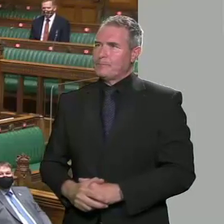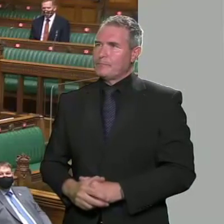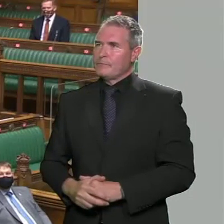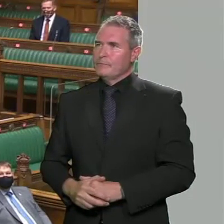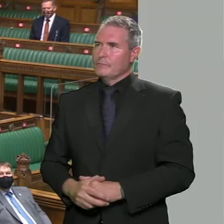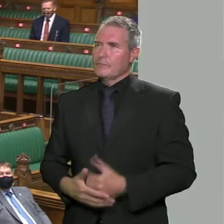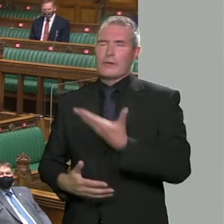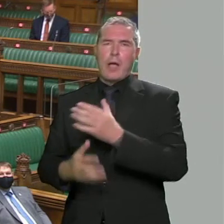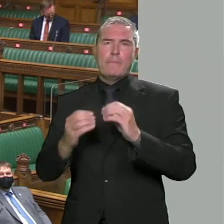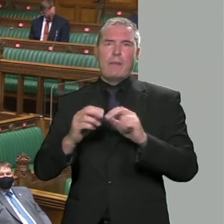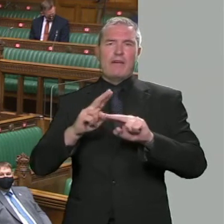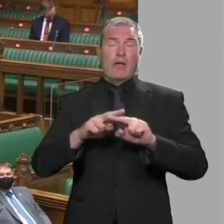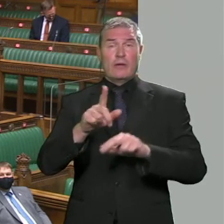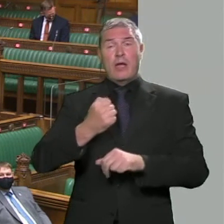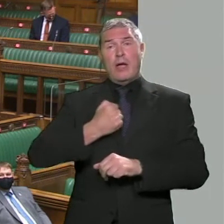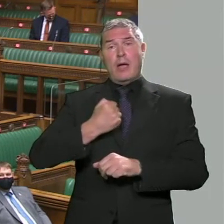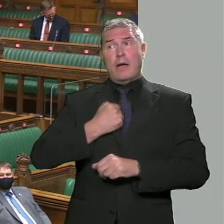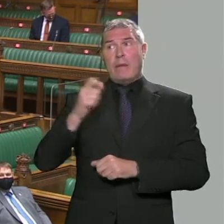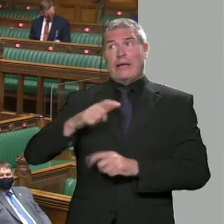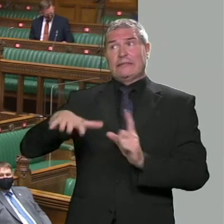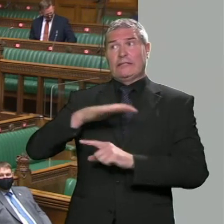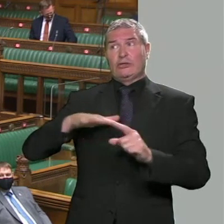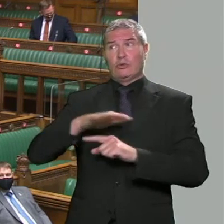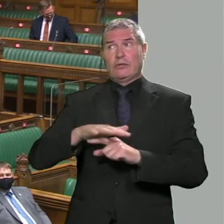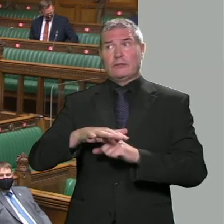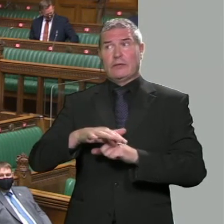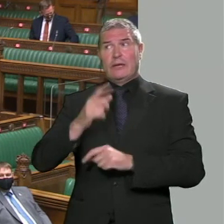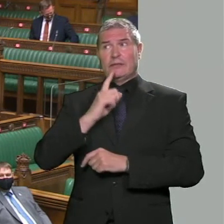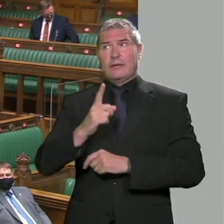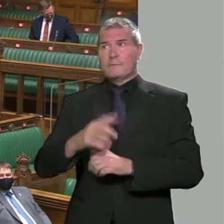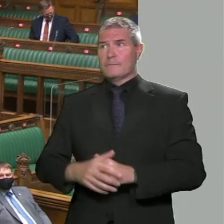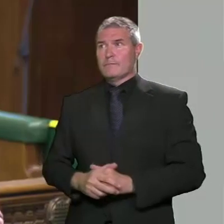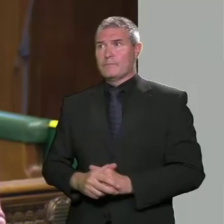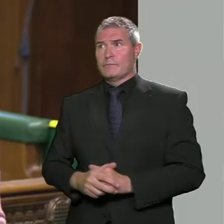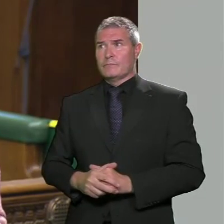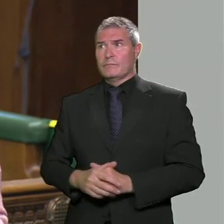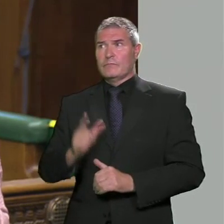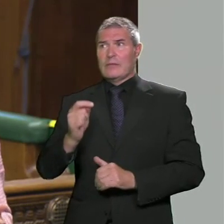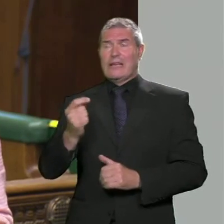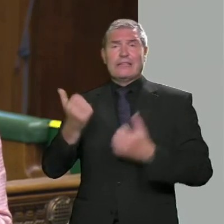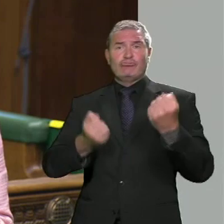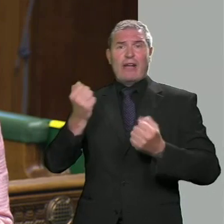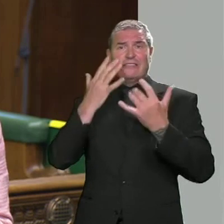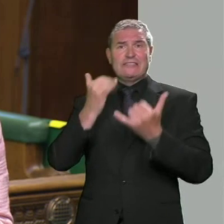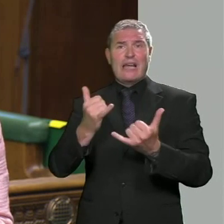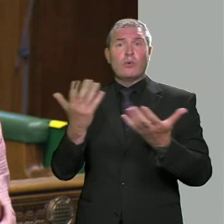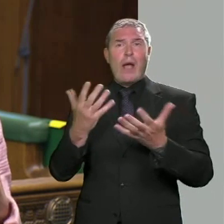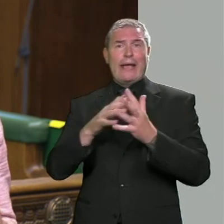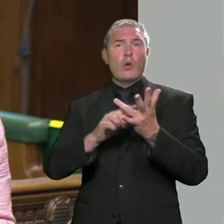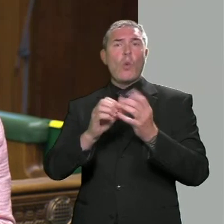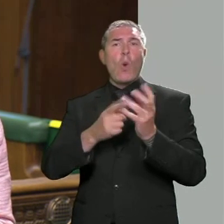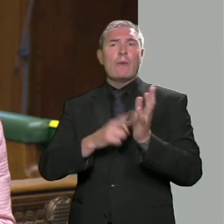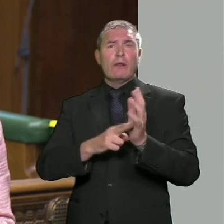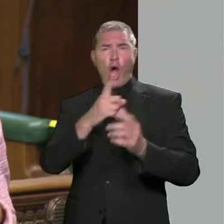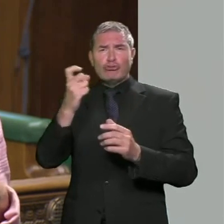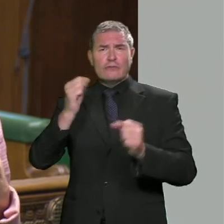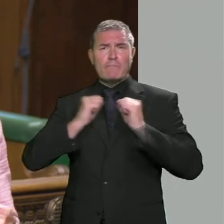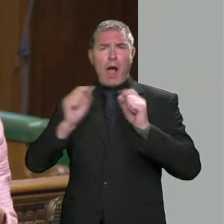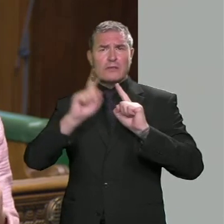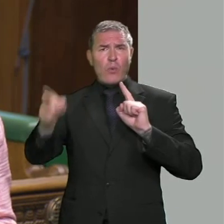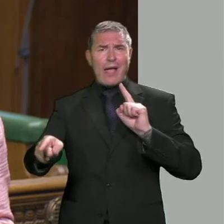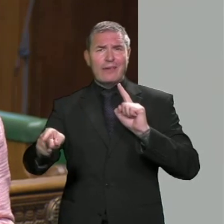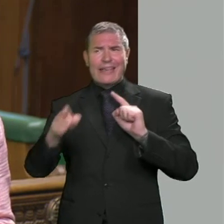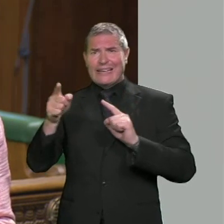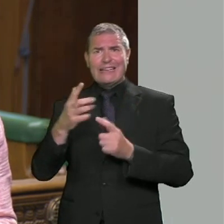My constituent Ross has been invited to sit his driving theory test in Oban, 100 miles away from his home in Hamilton.